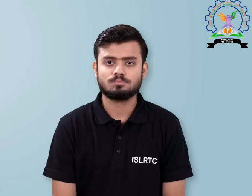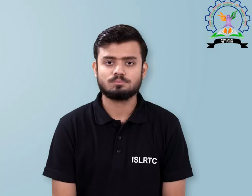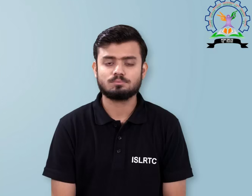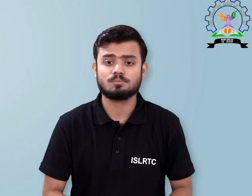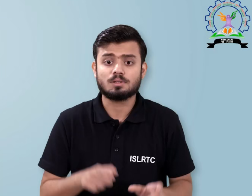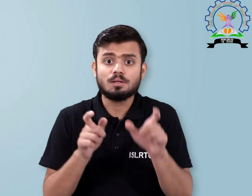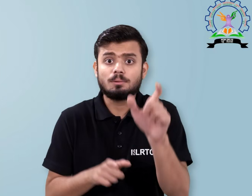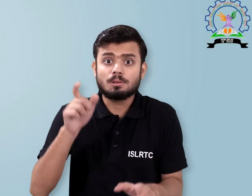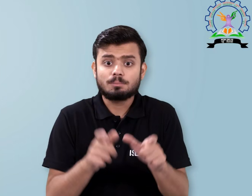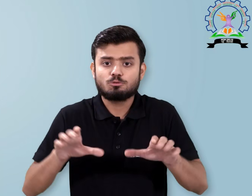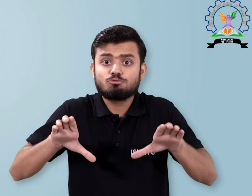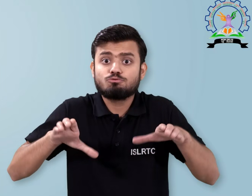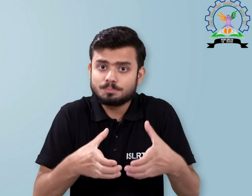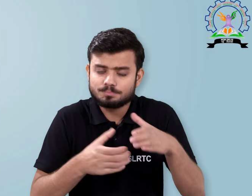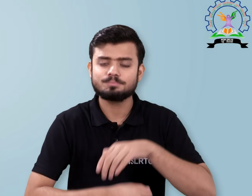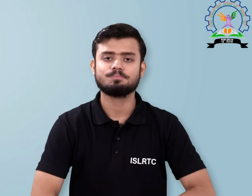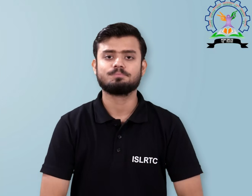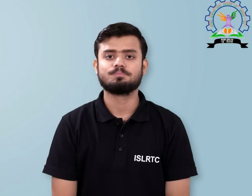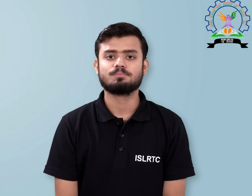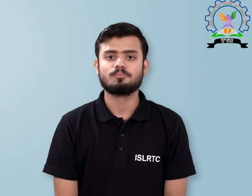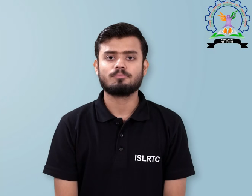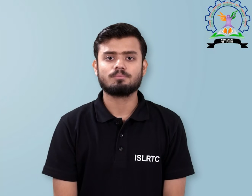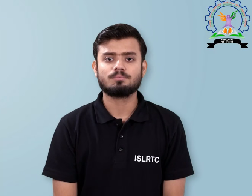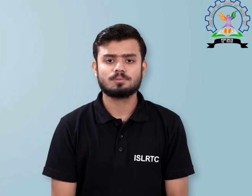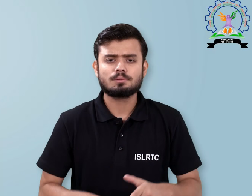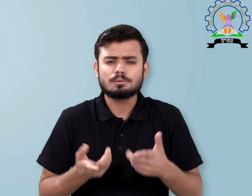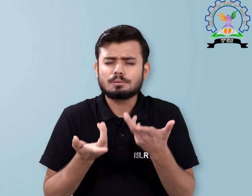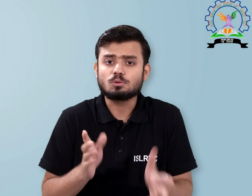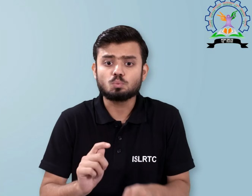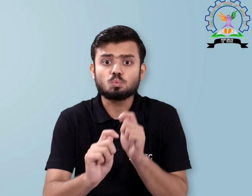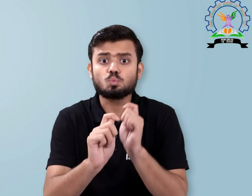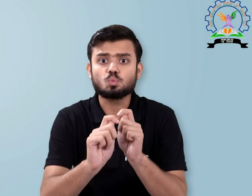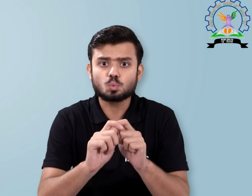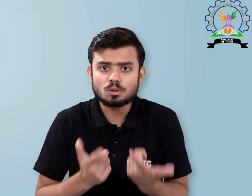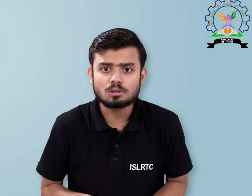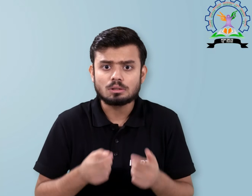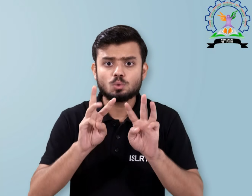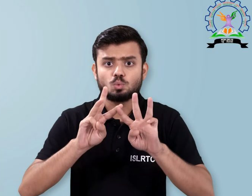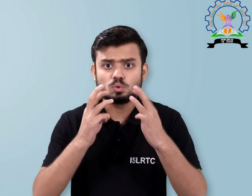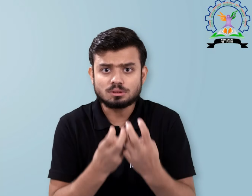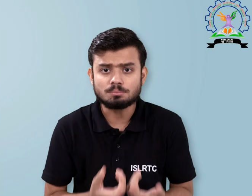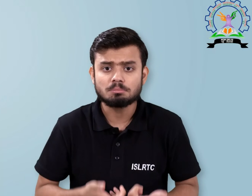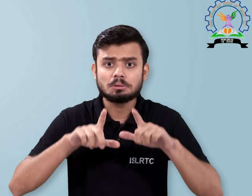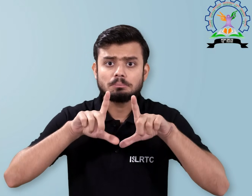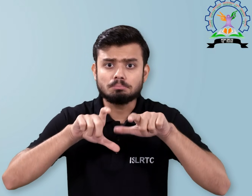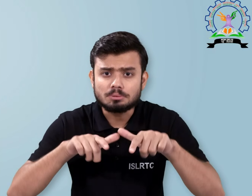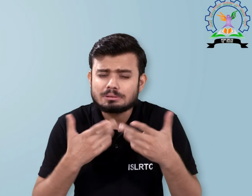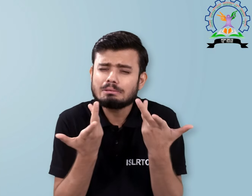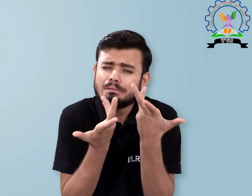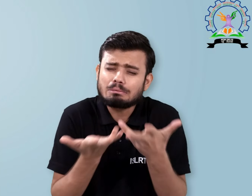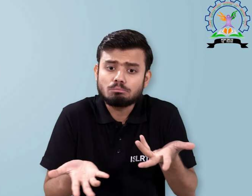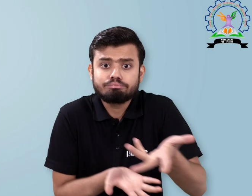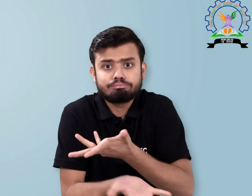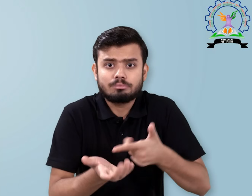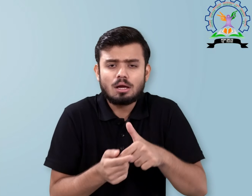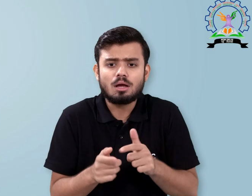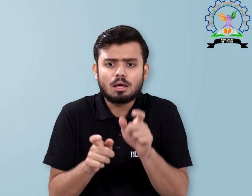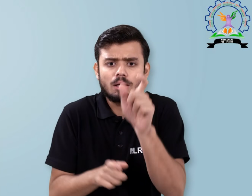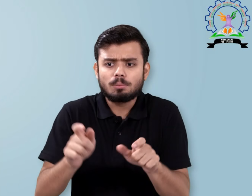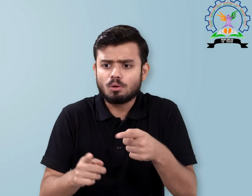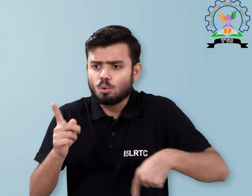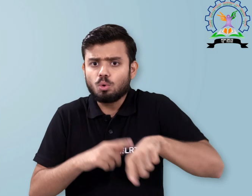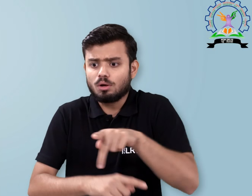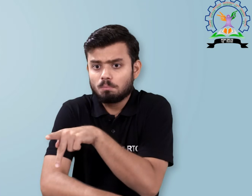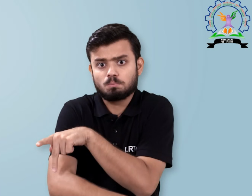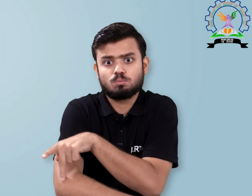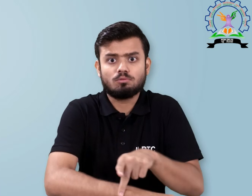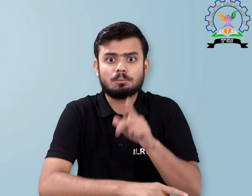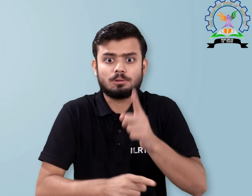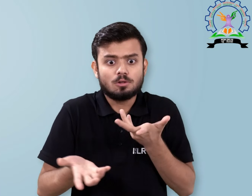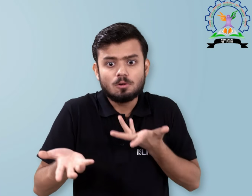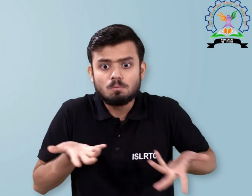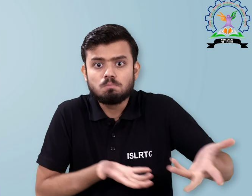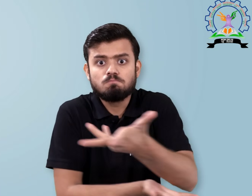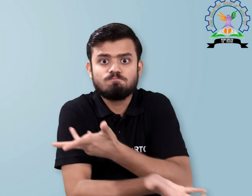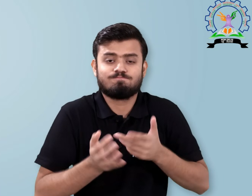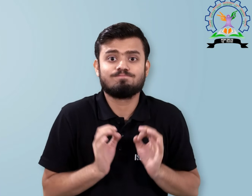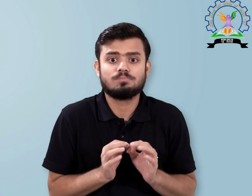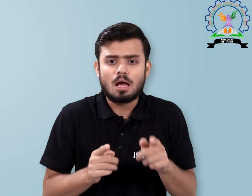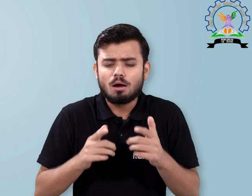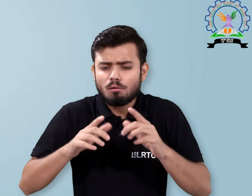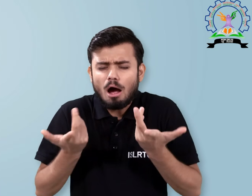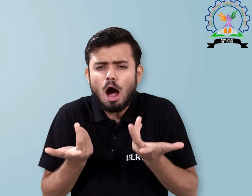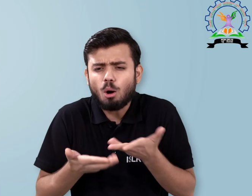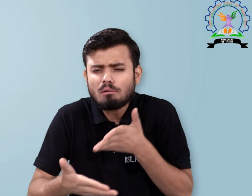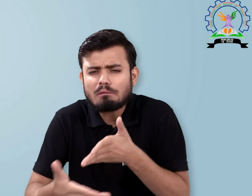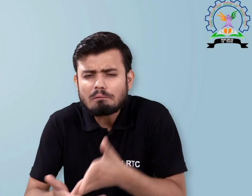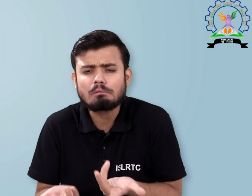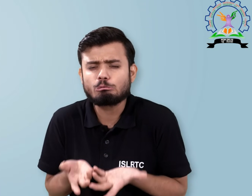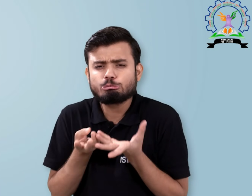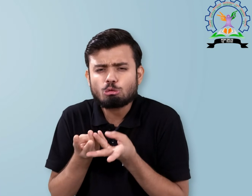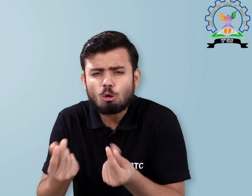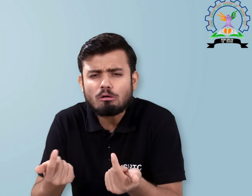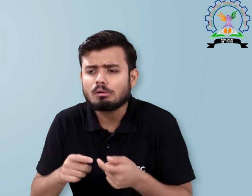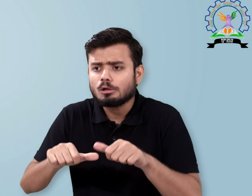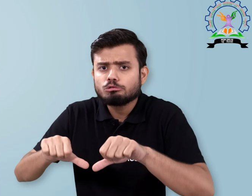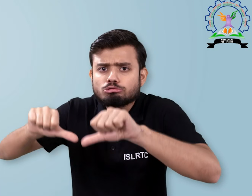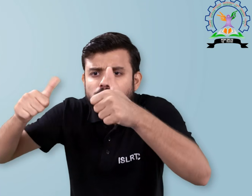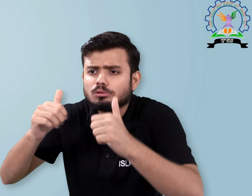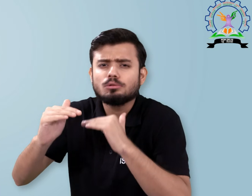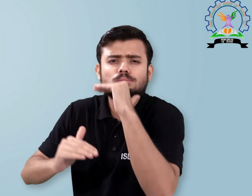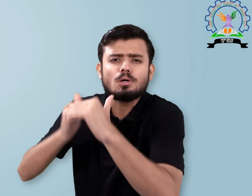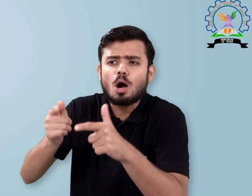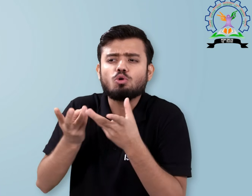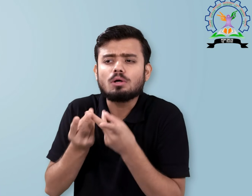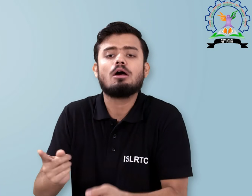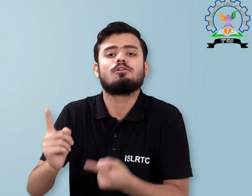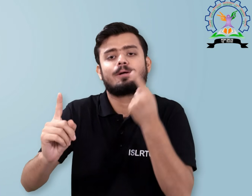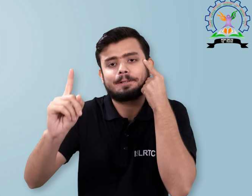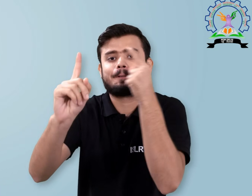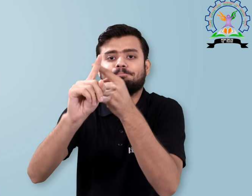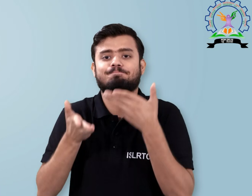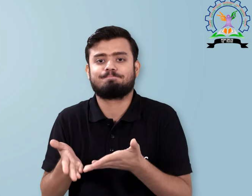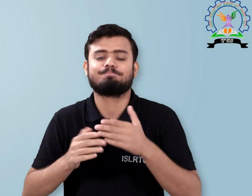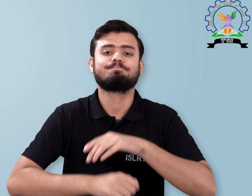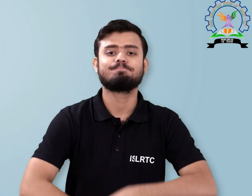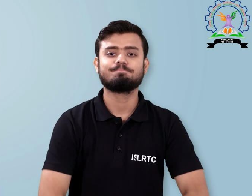Convention an assembly of persons met for a common purpose.